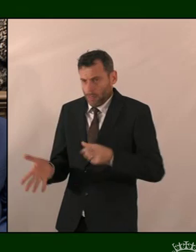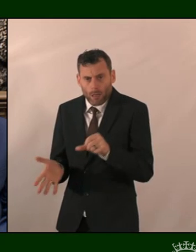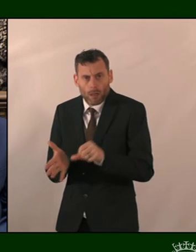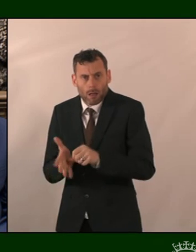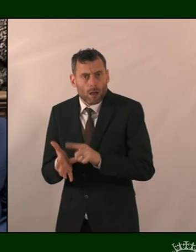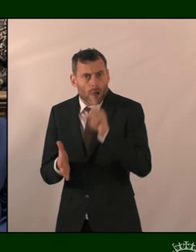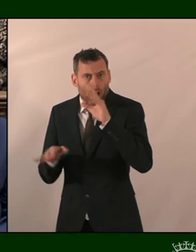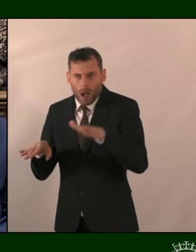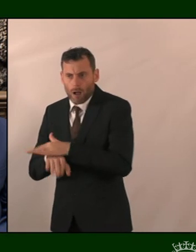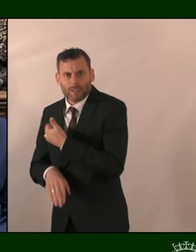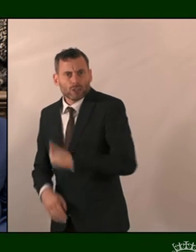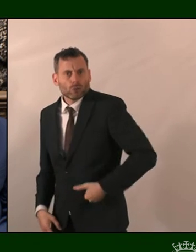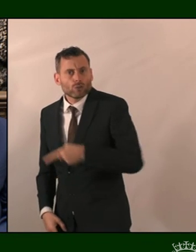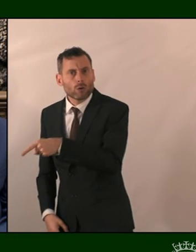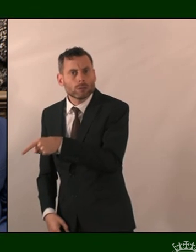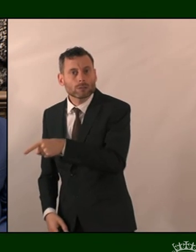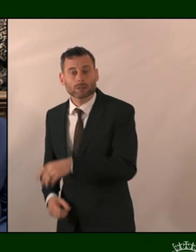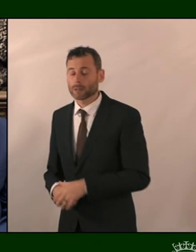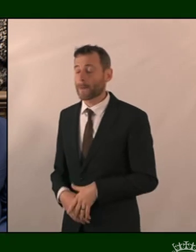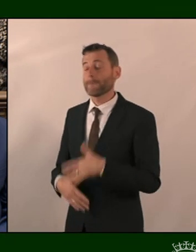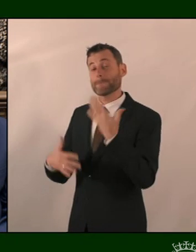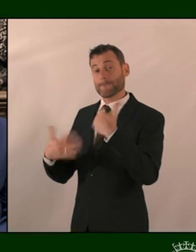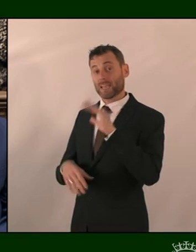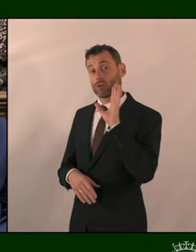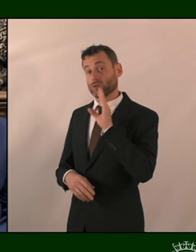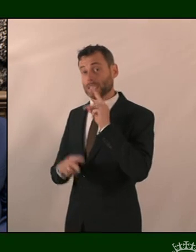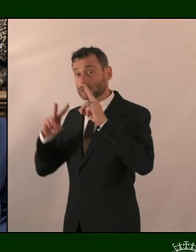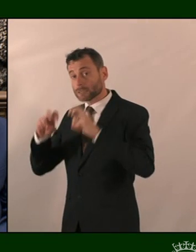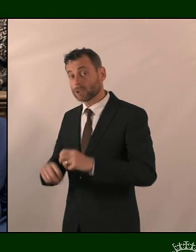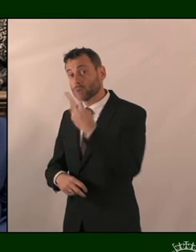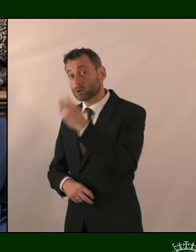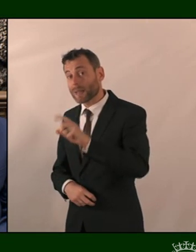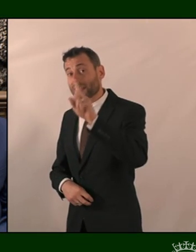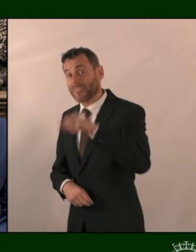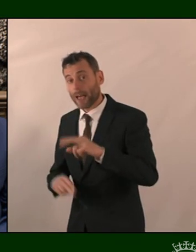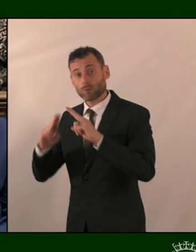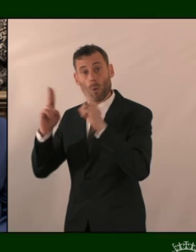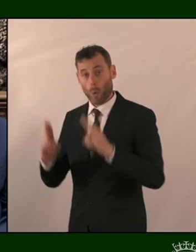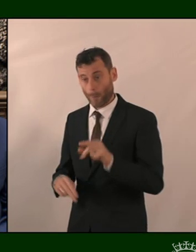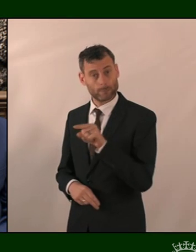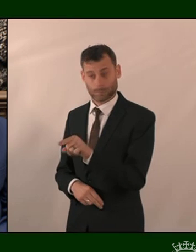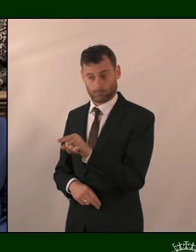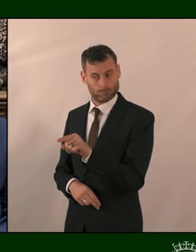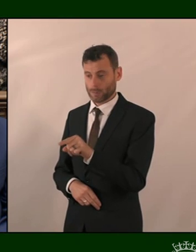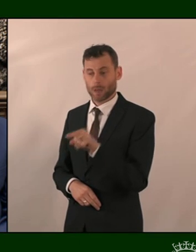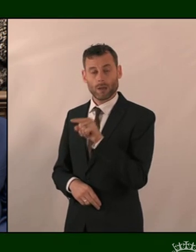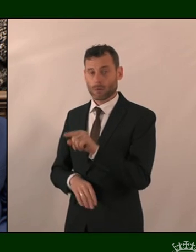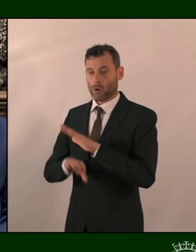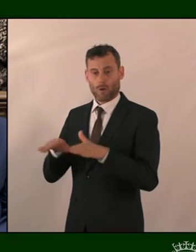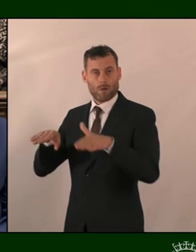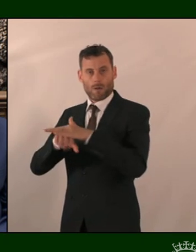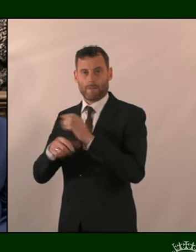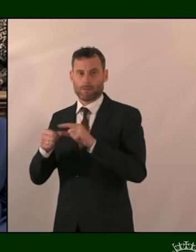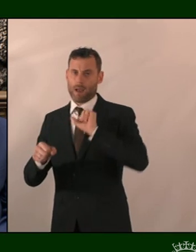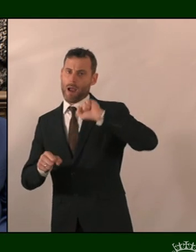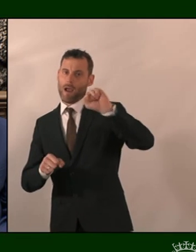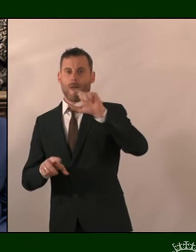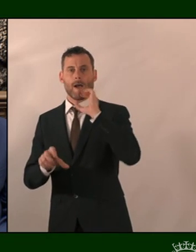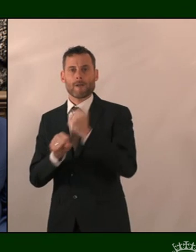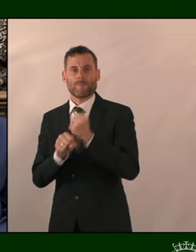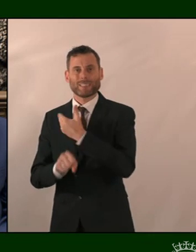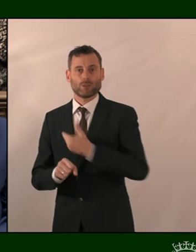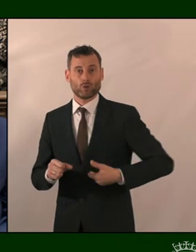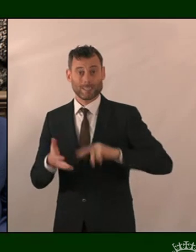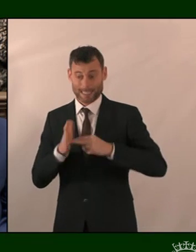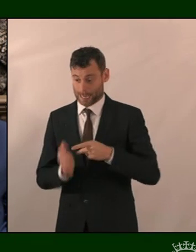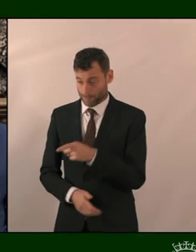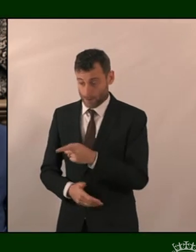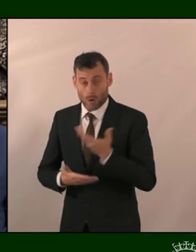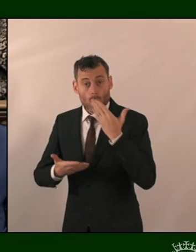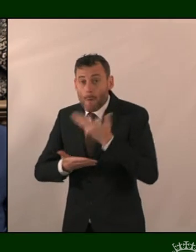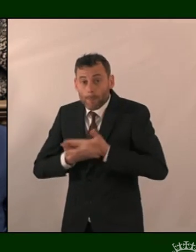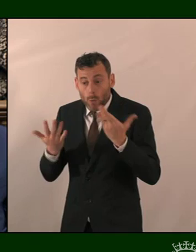Recent studies have shown that 20,000 homes are not protected by the Government’s insurance scheme and are also not protected by flood defences.